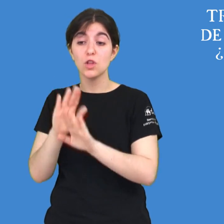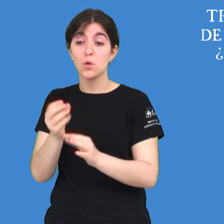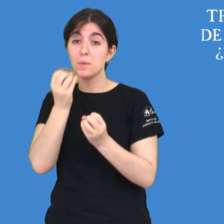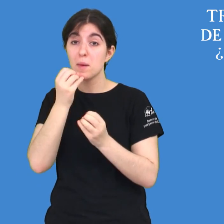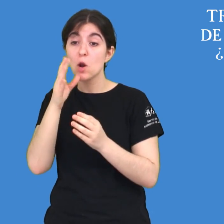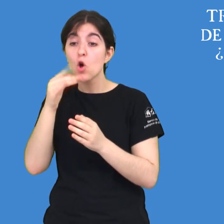bien